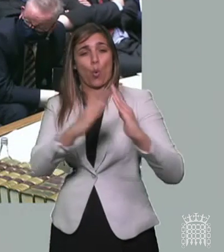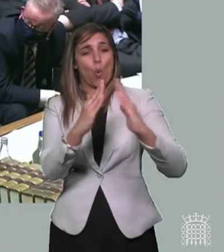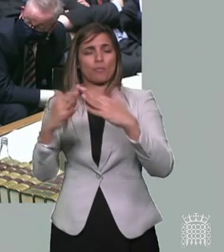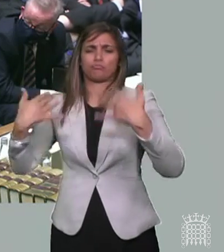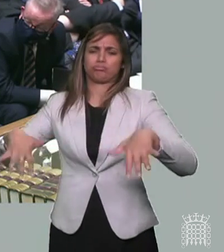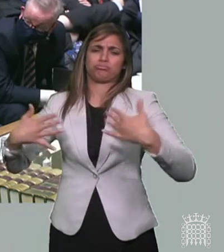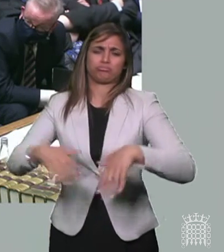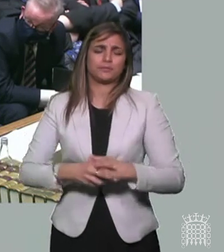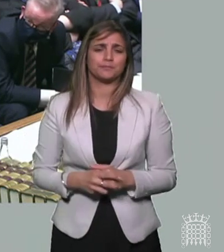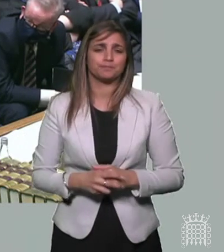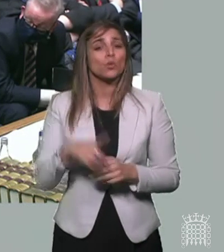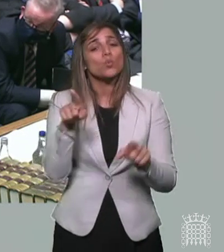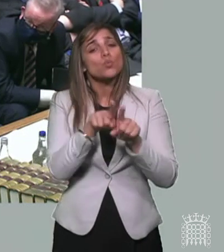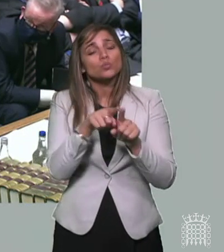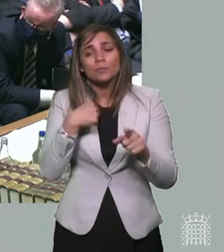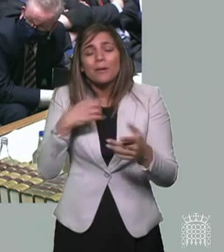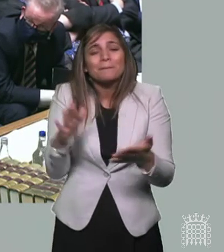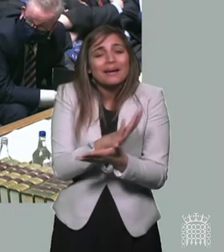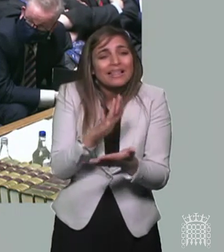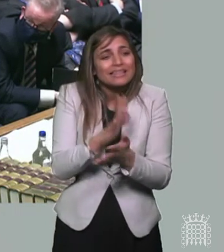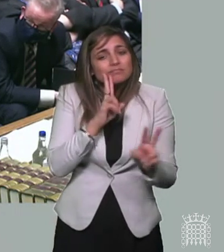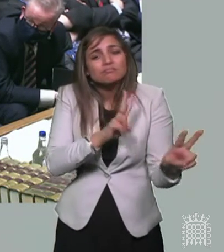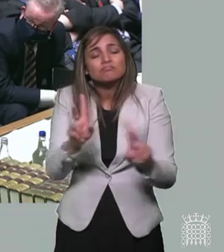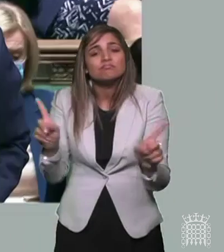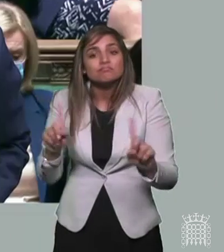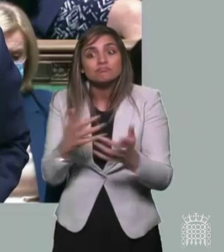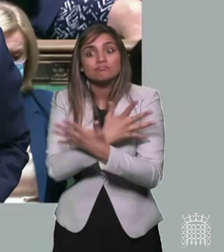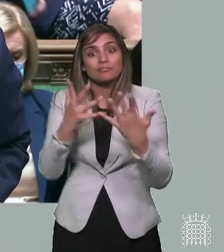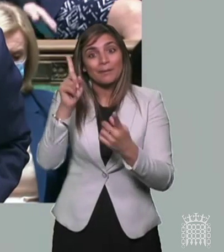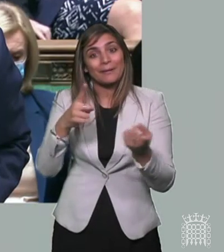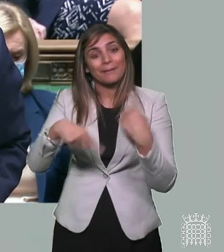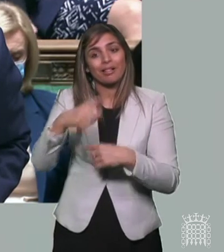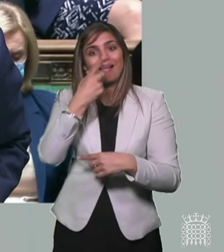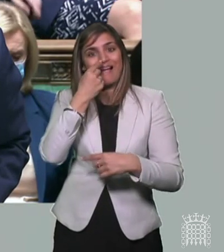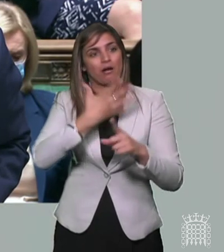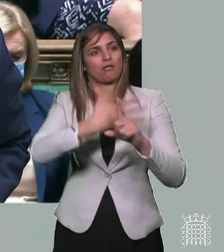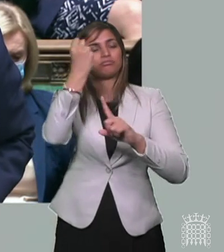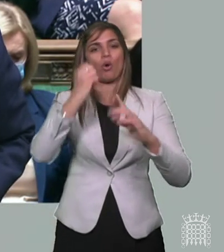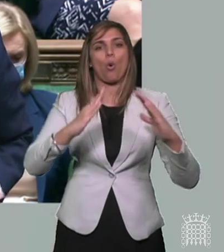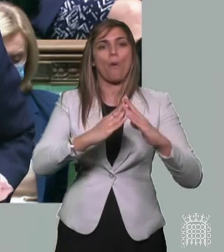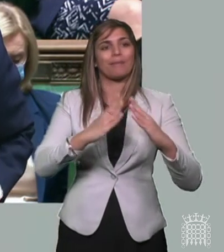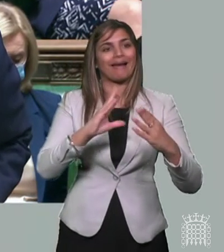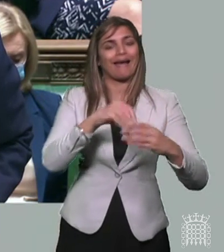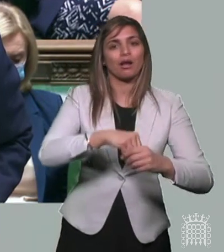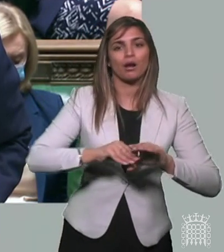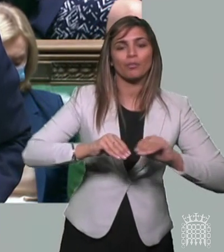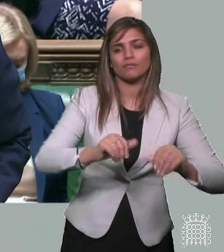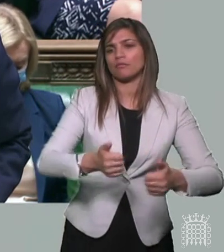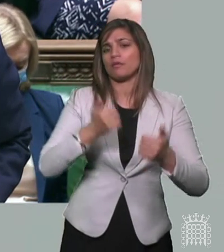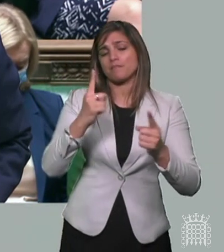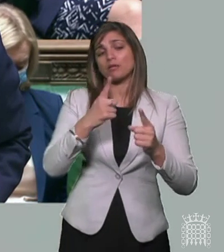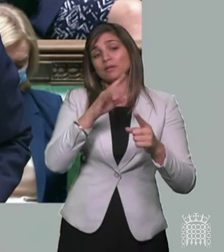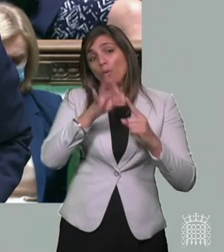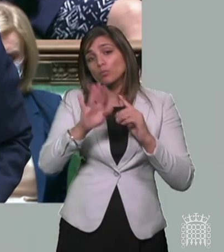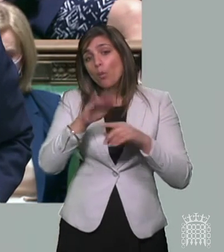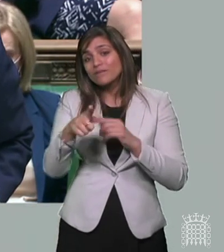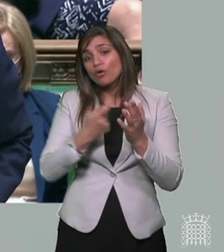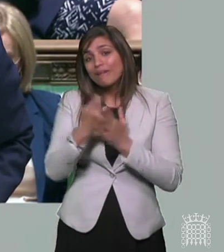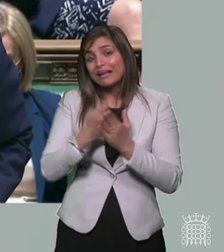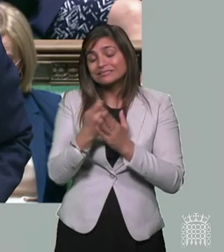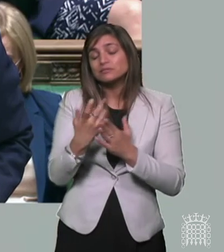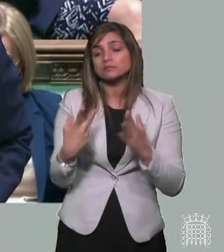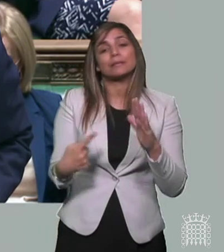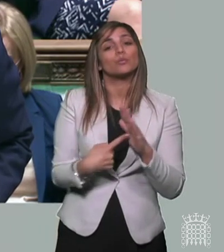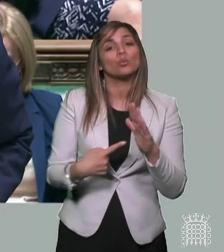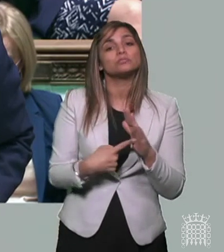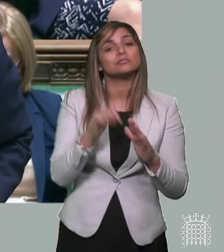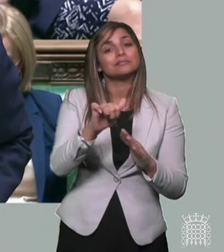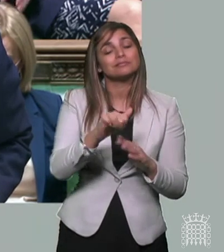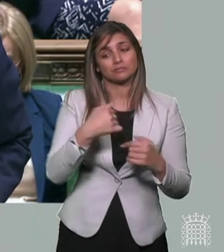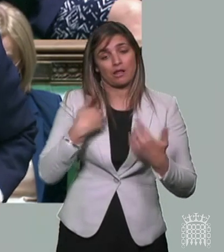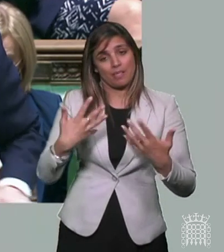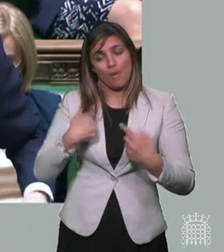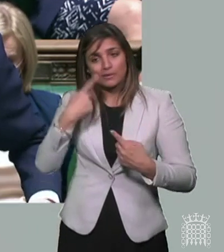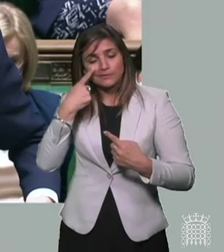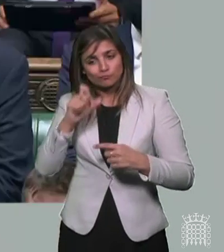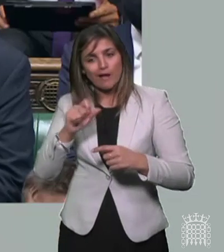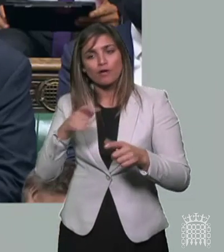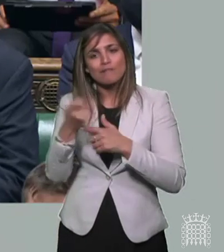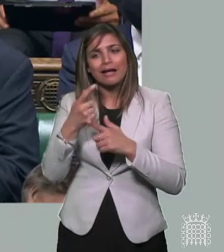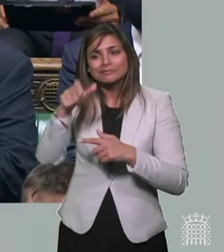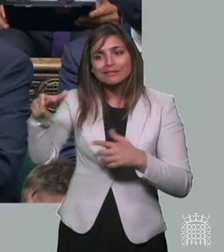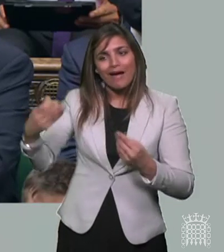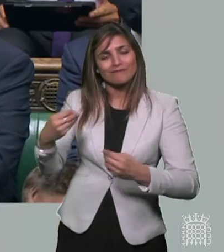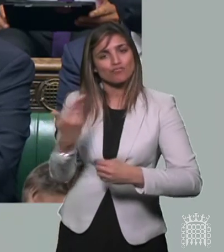I was very pleased to see a huge increase in the number of people able to get the homes that they need, but the honourable Member’s point about renters is also very important, and that is why we are tackling the rights of renters as well.